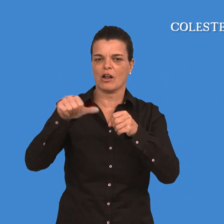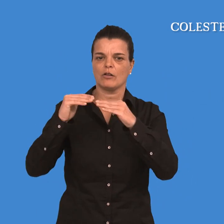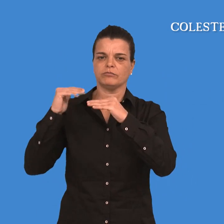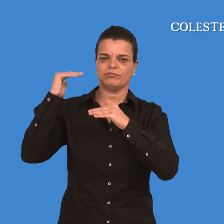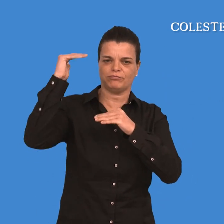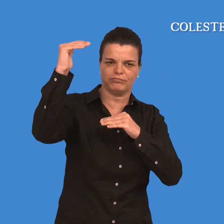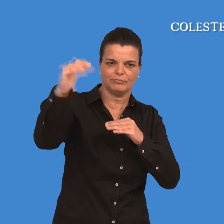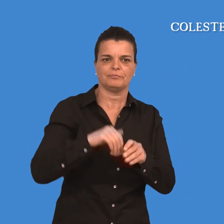superior